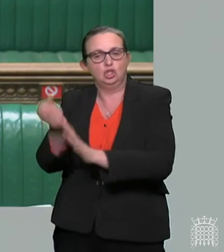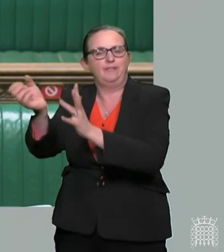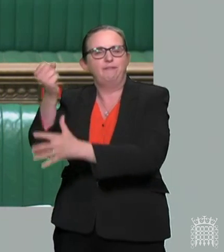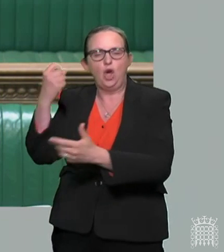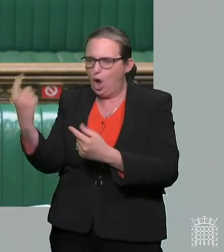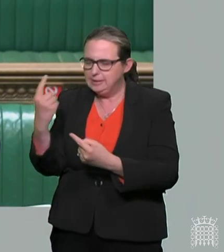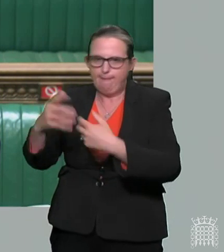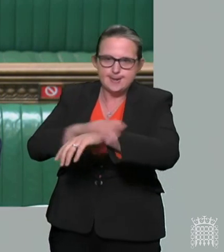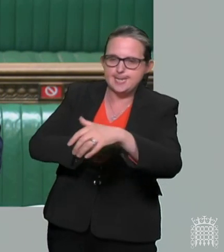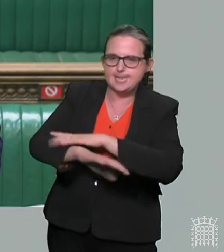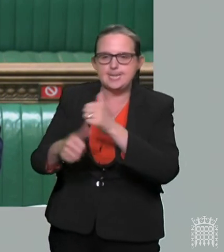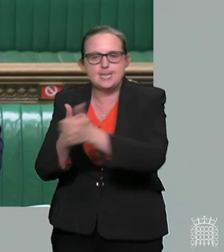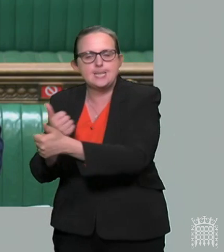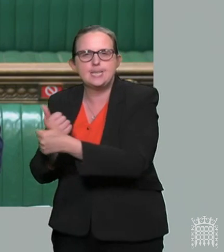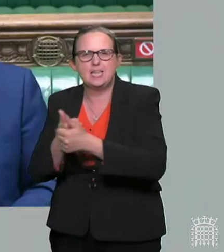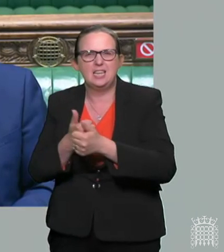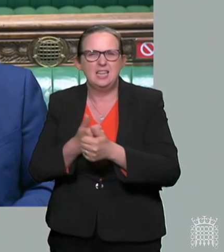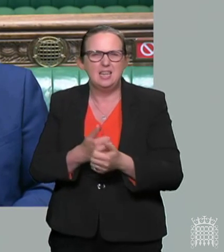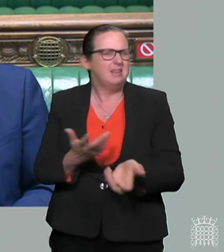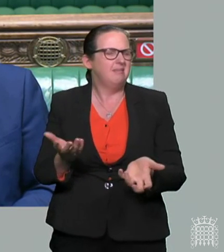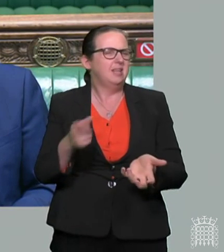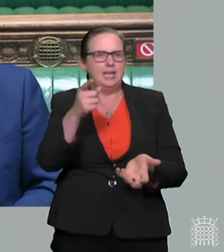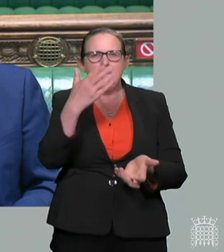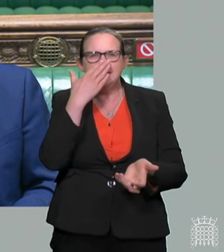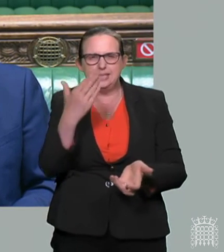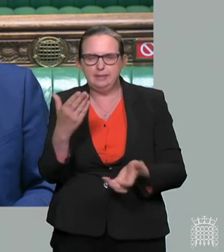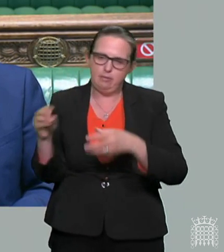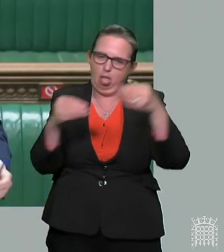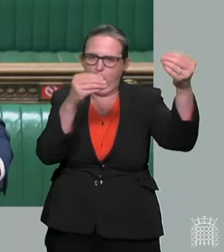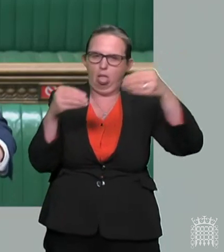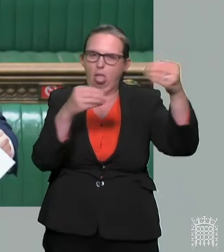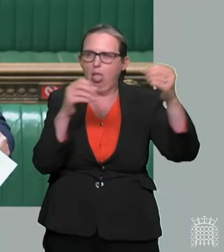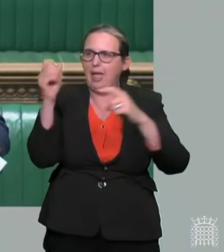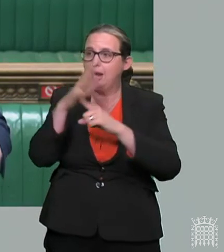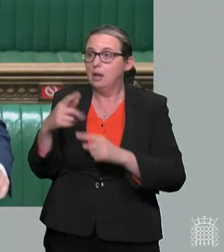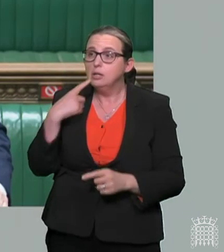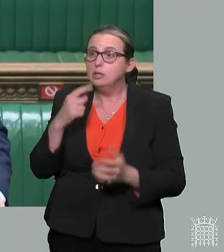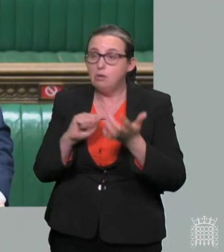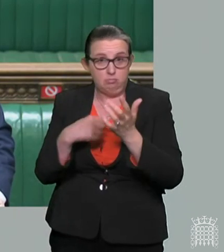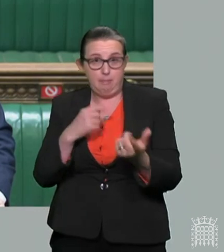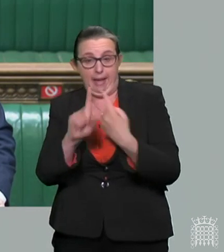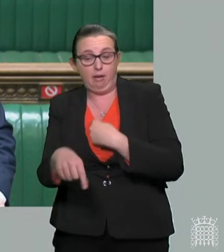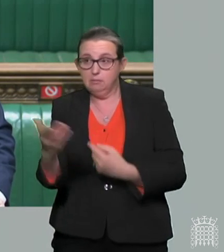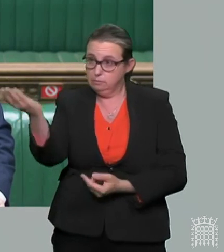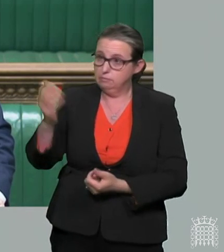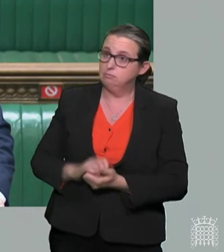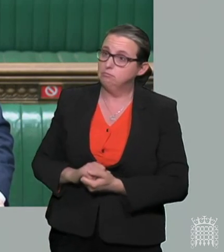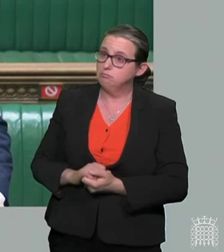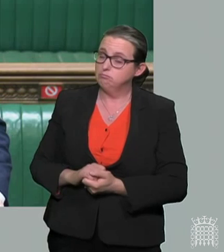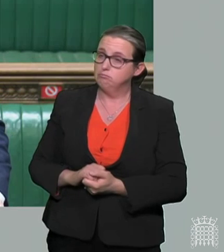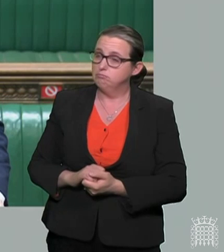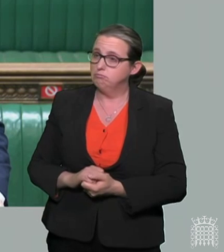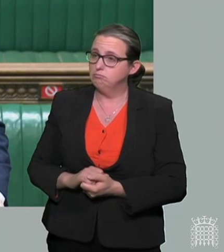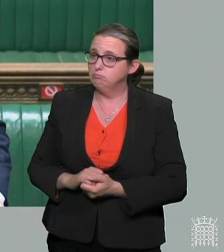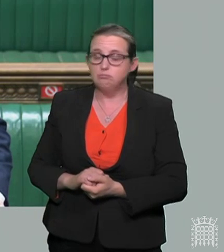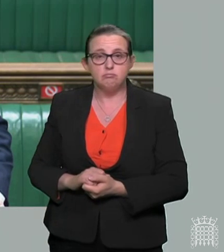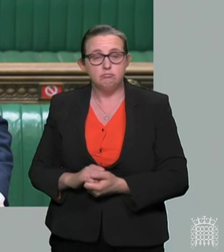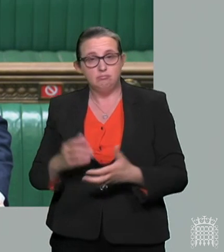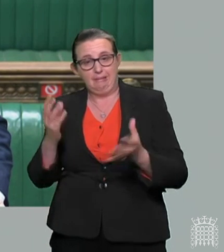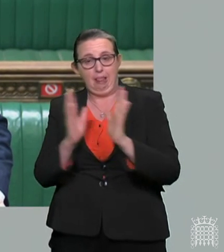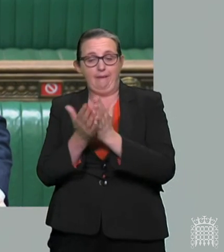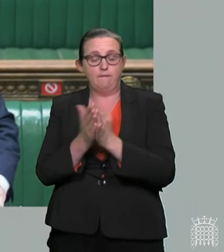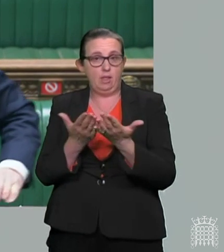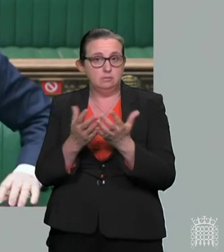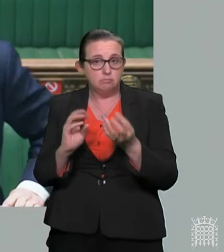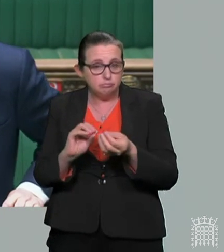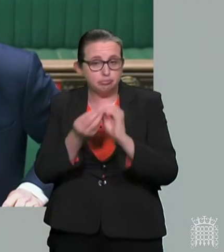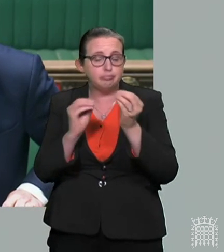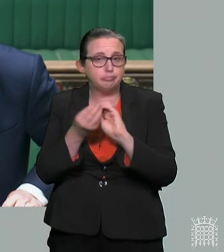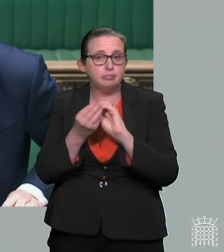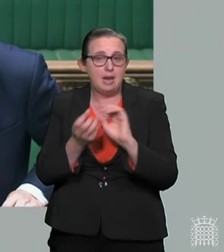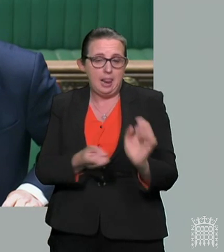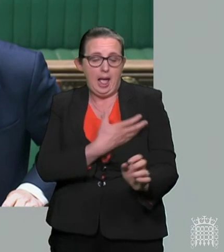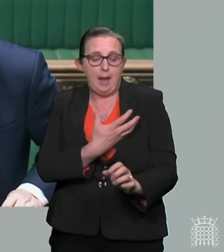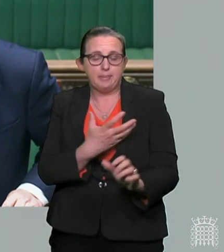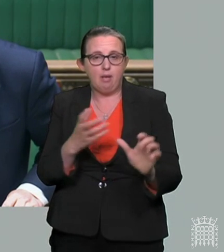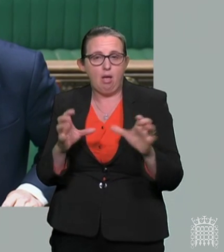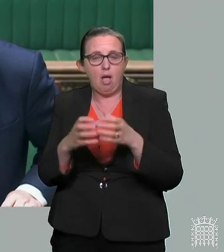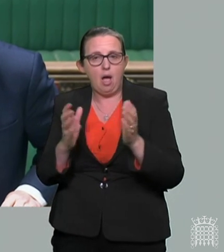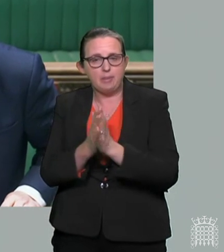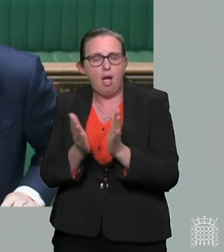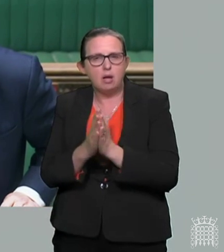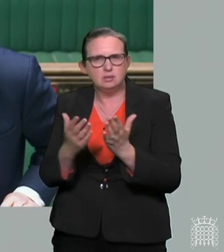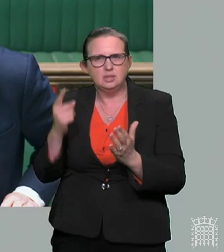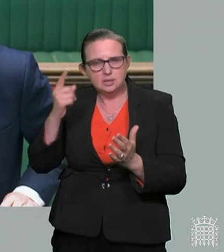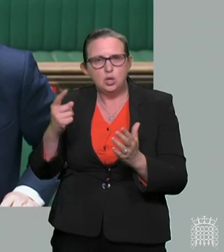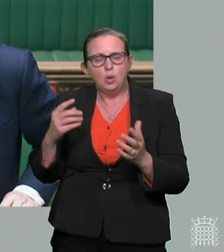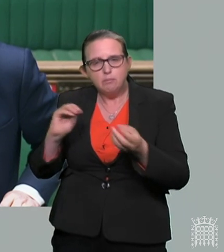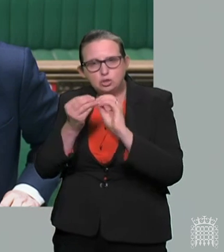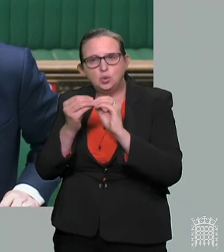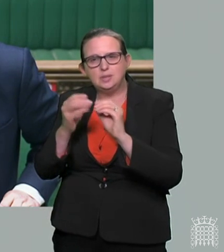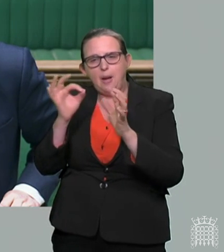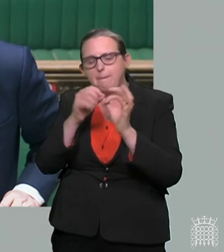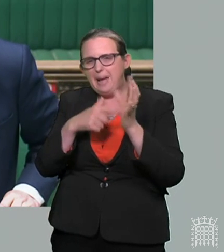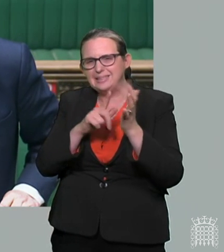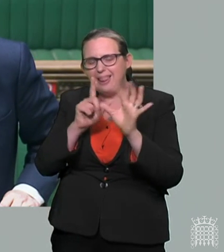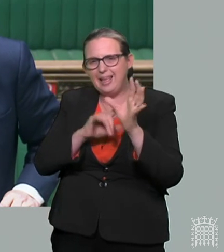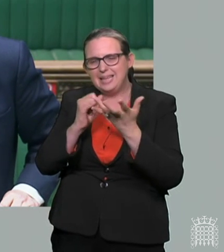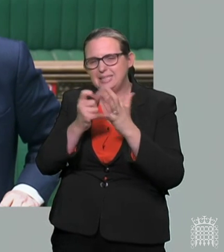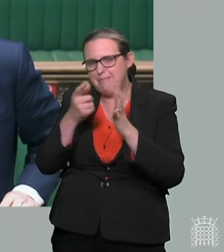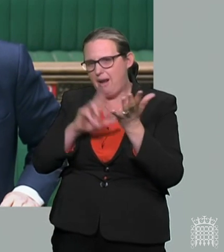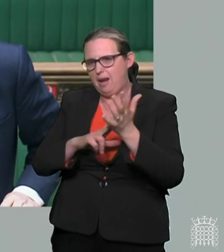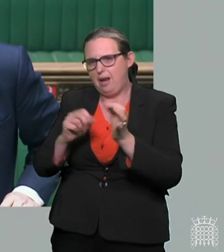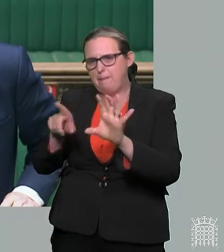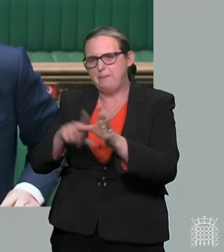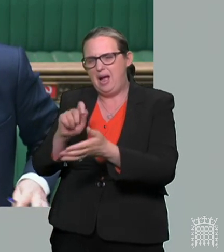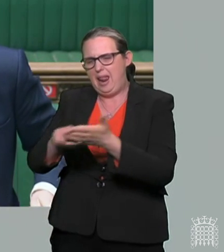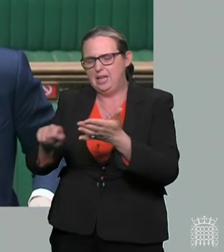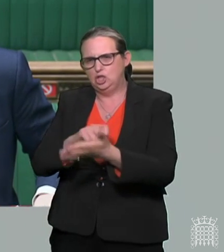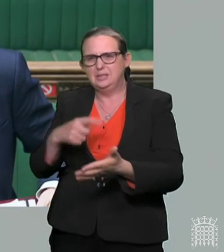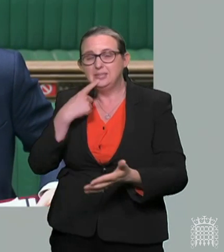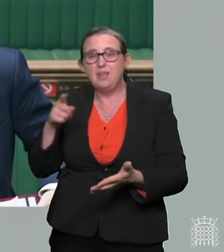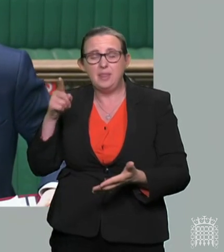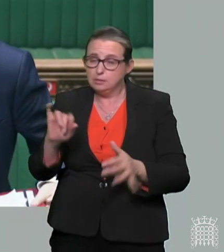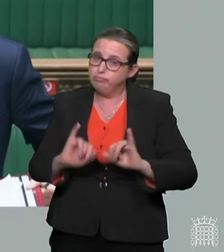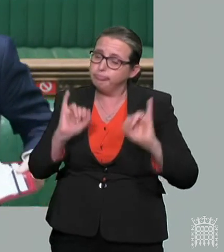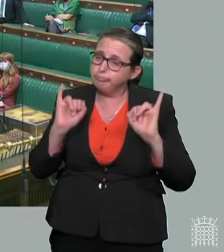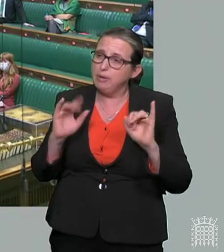As the right honourable and learned Gentleman is chucking this kind of thing around, may I ask him now to retract this leaflet I have here that was produced by the Labour party during the Batley and Spen by-election, which was condemned by his own MPs as “dog-whistle racism”?